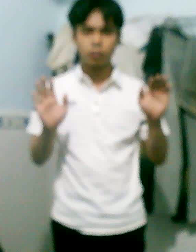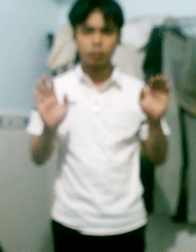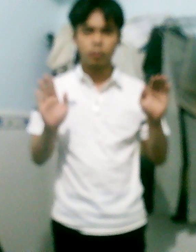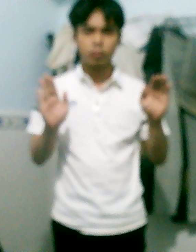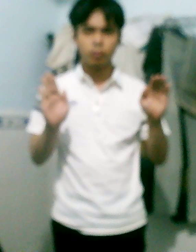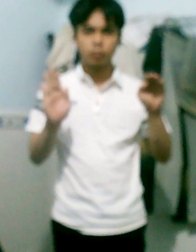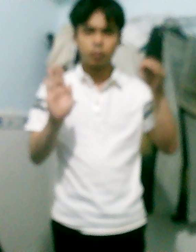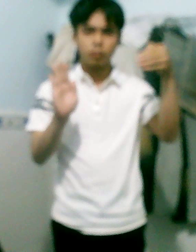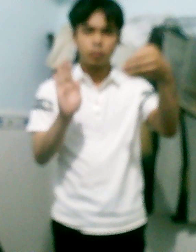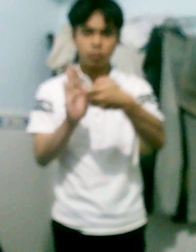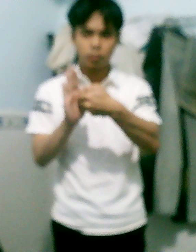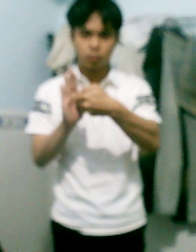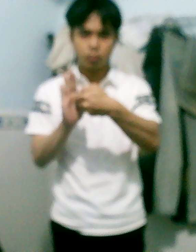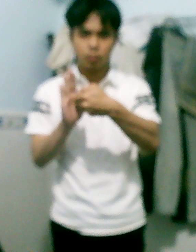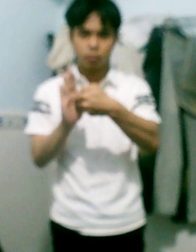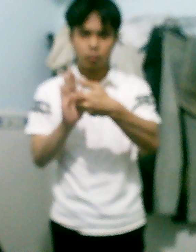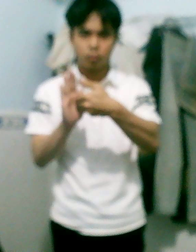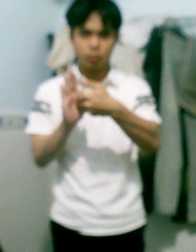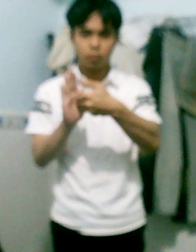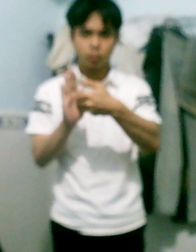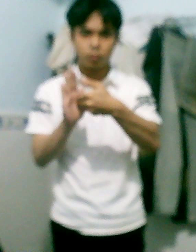gioi thieu